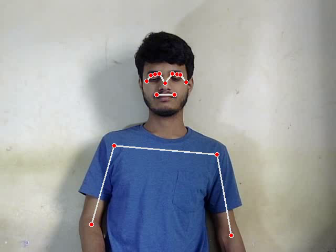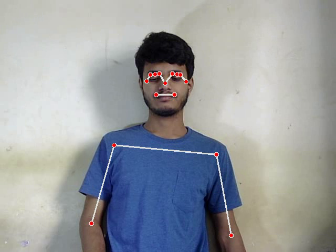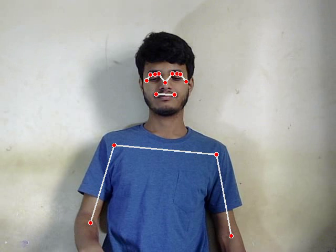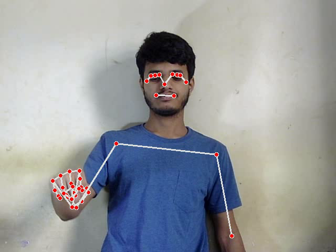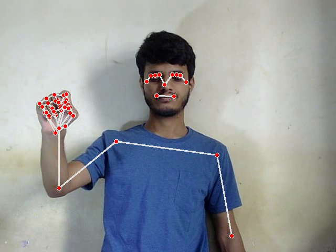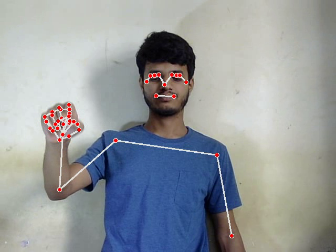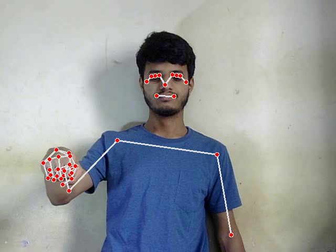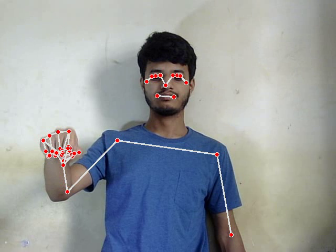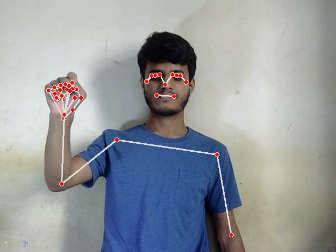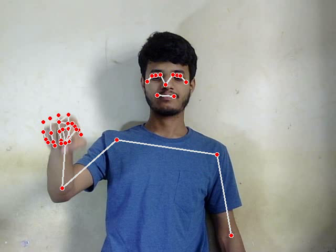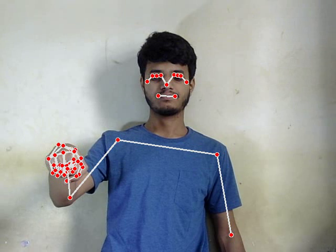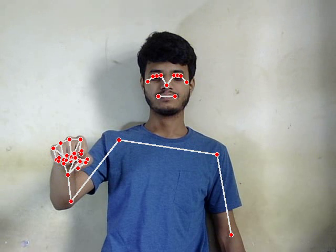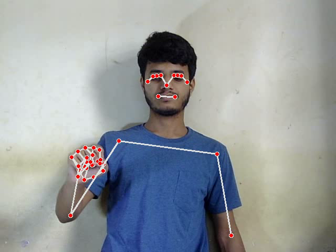yes